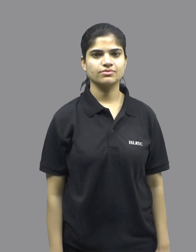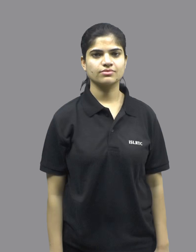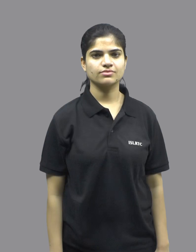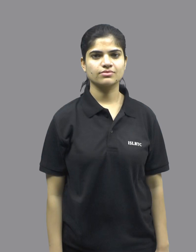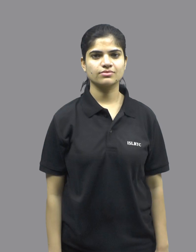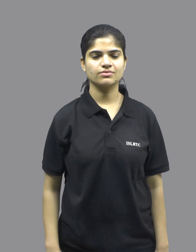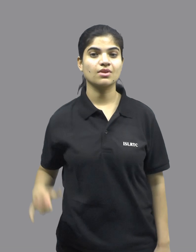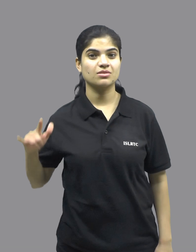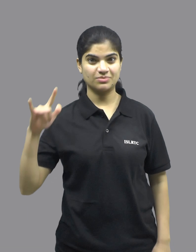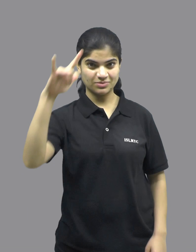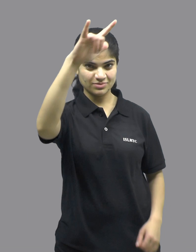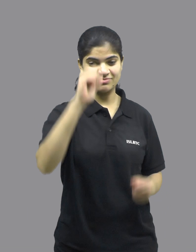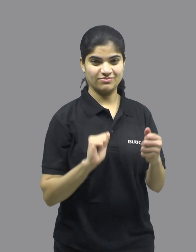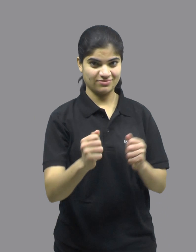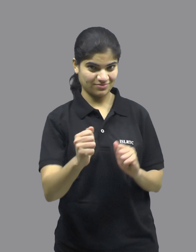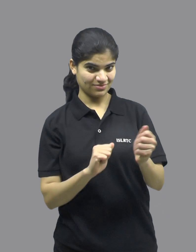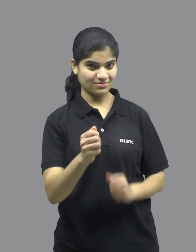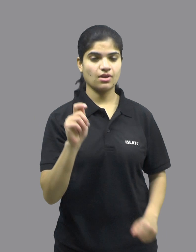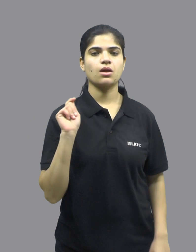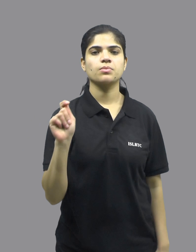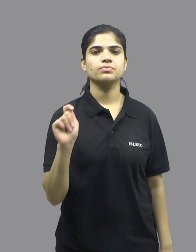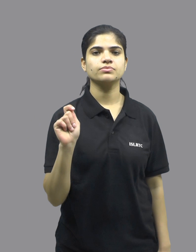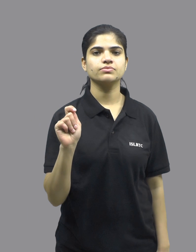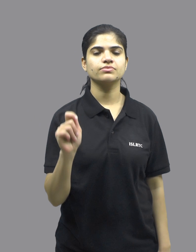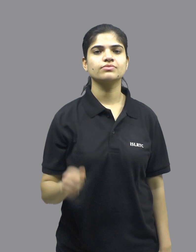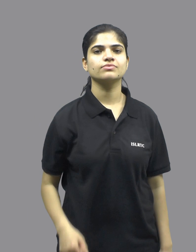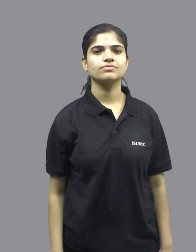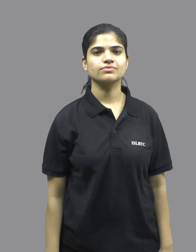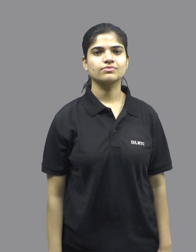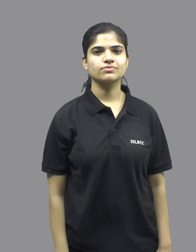Pilot